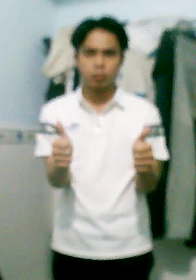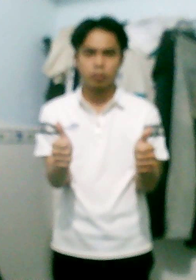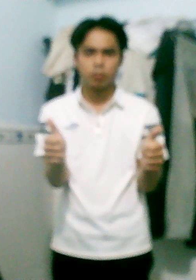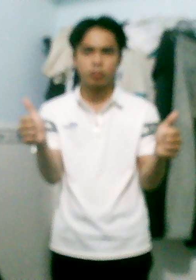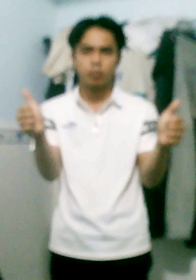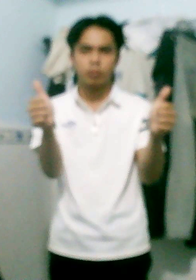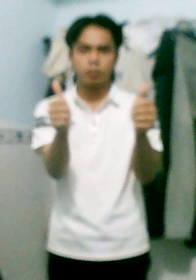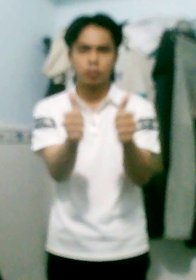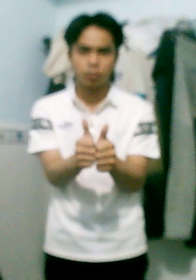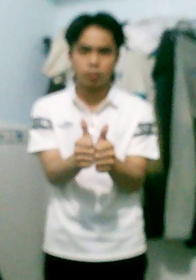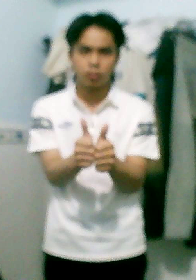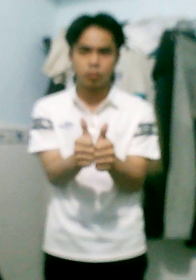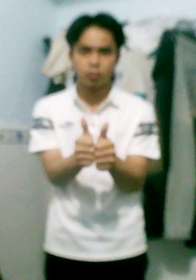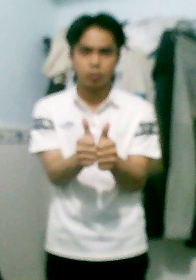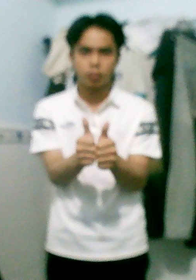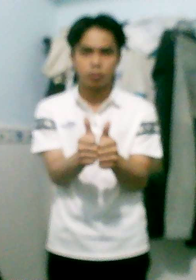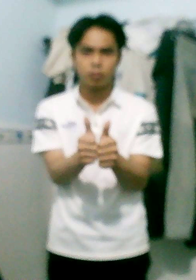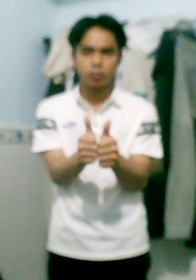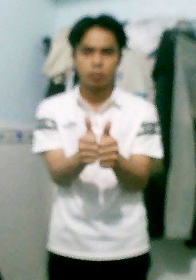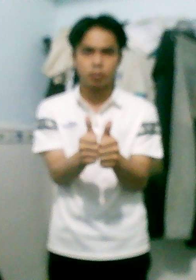voi